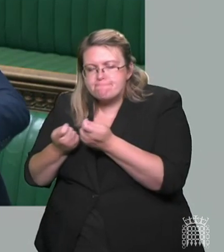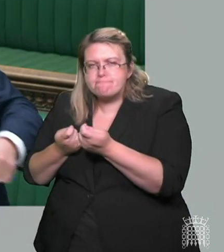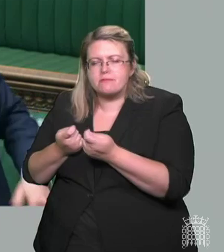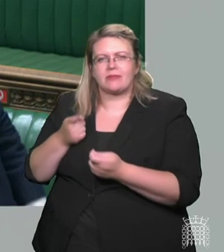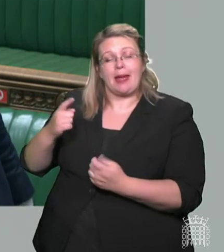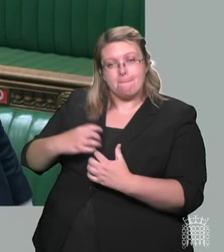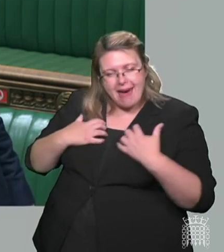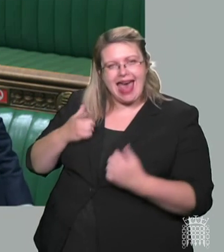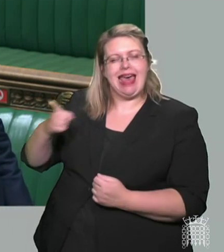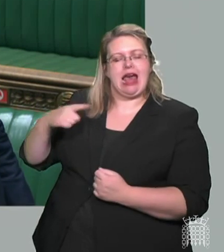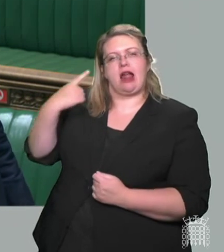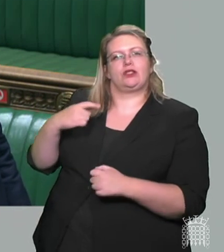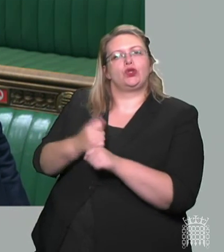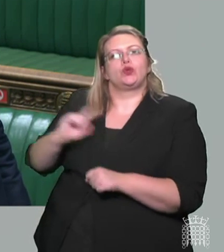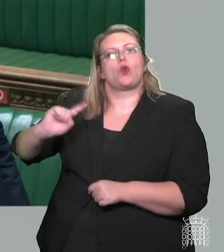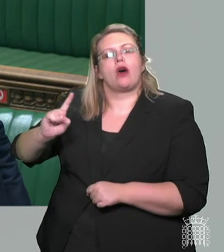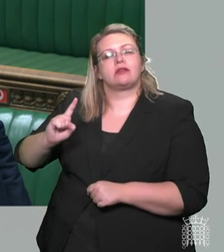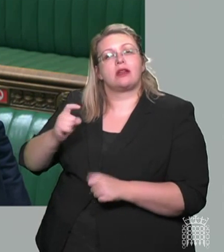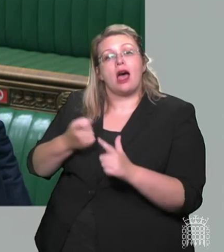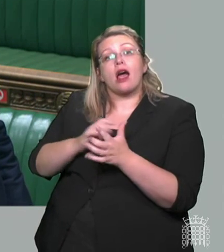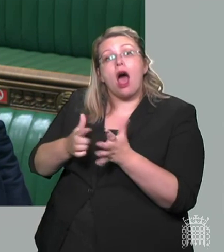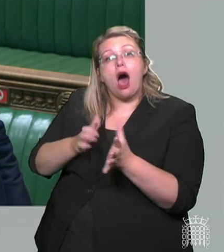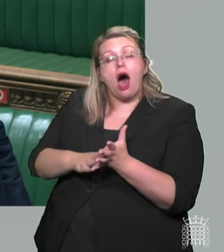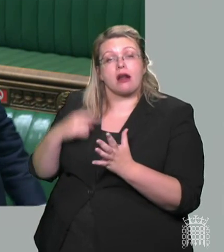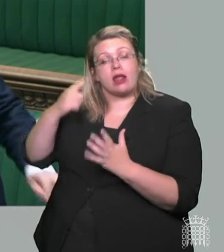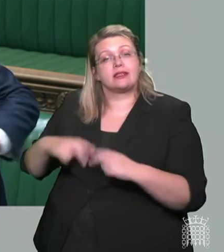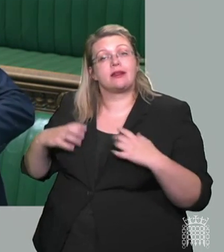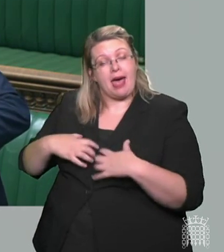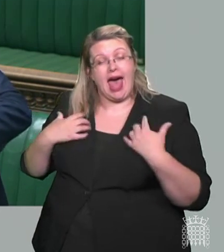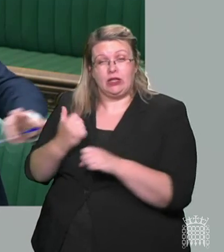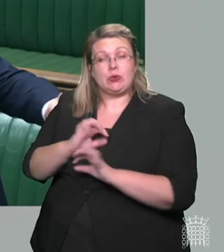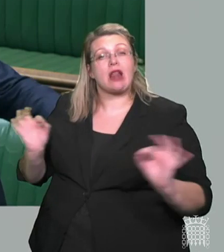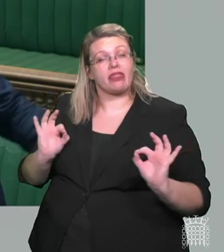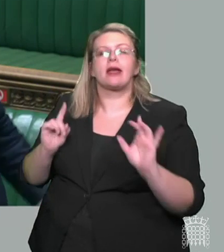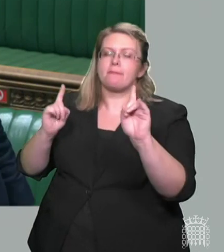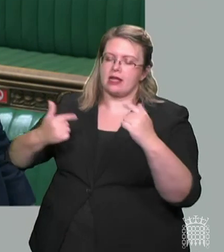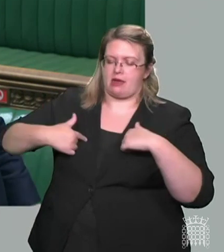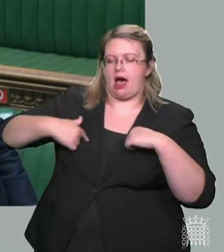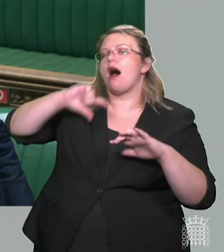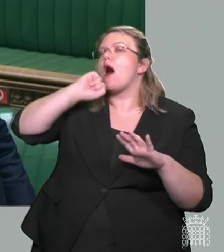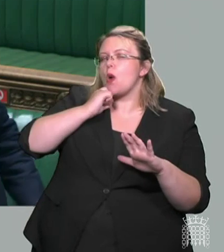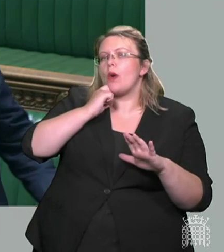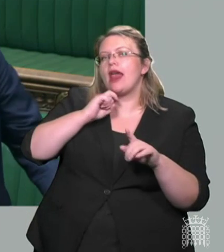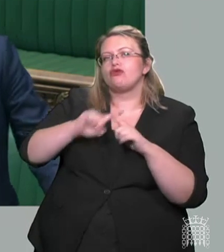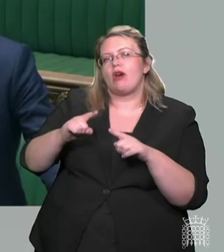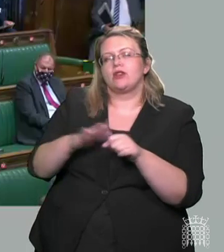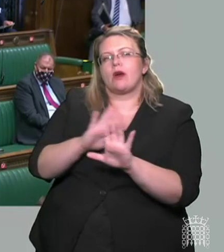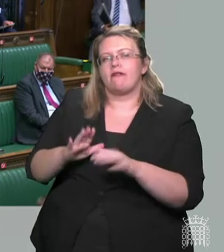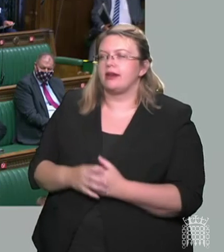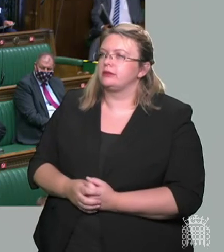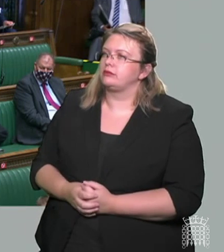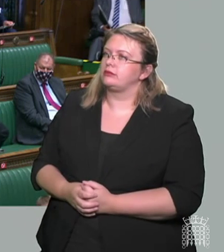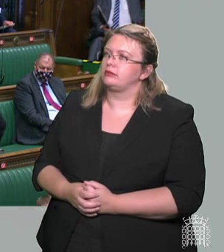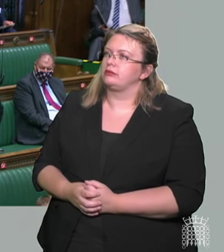I think it is shocking to see what Sadiq Khan is doing on this issue, but we will do everything we can to fill in the gap.